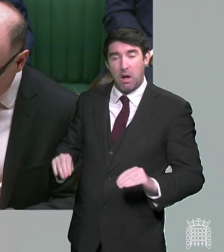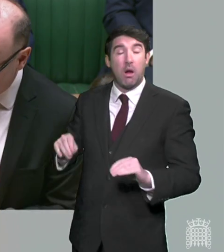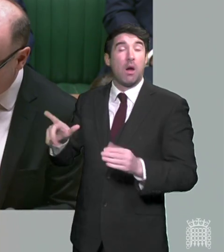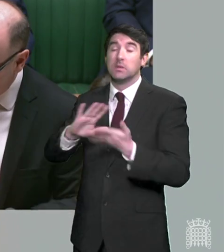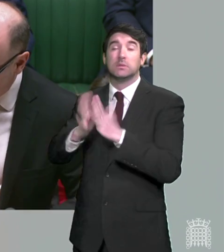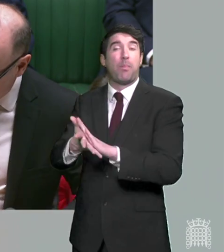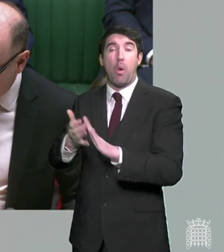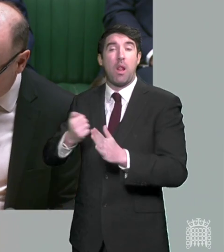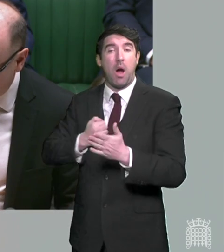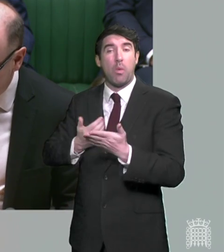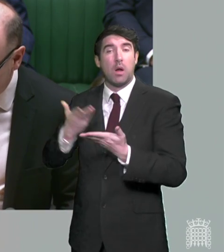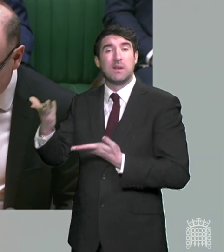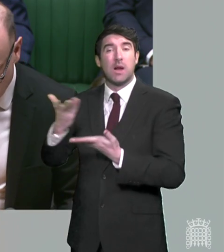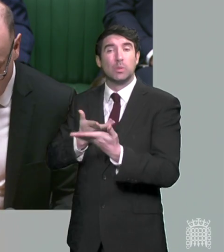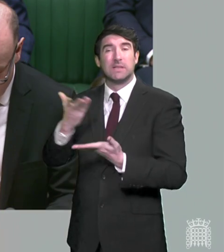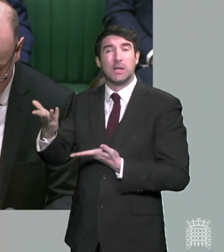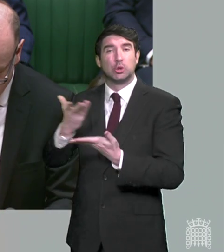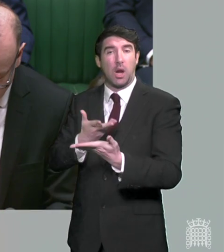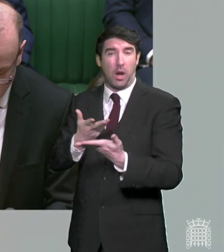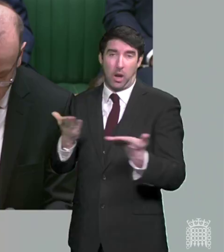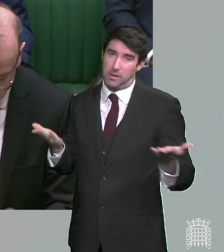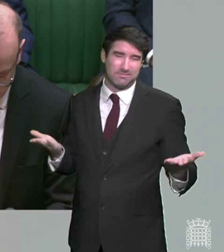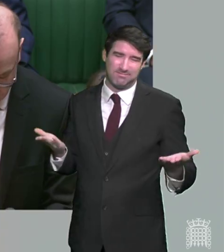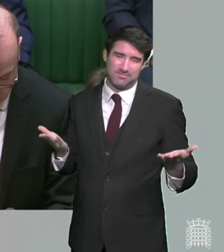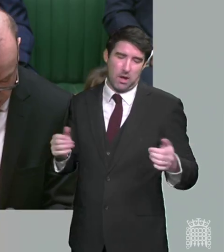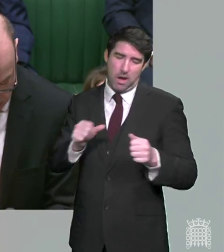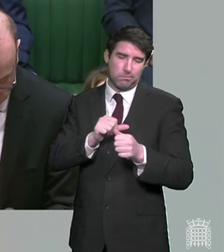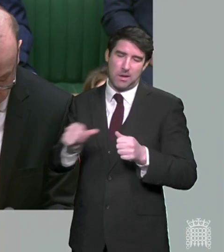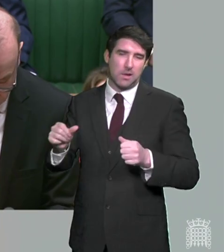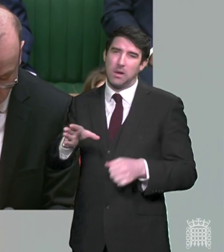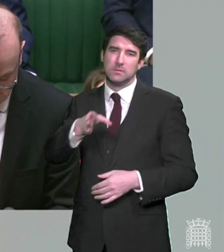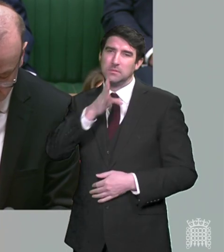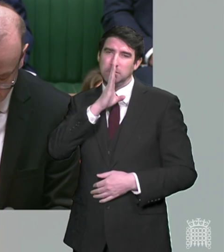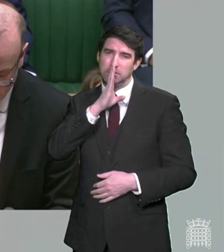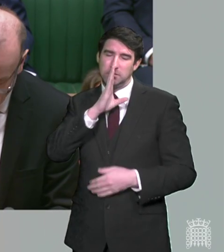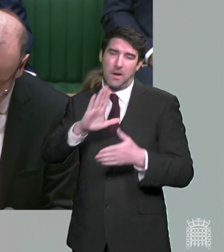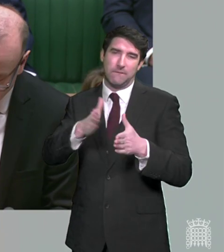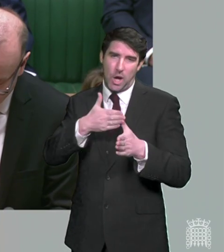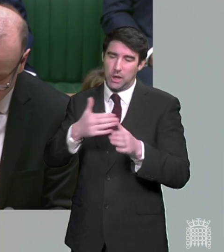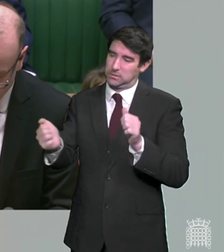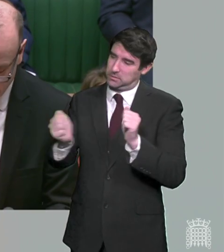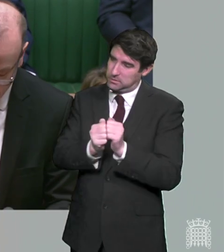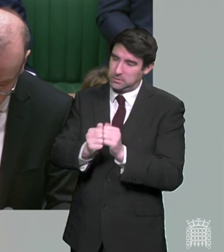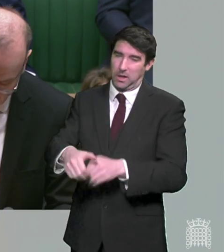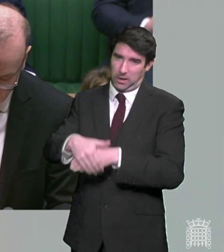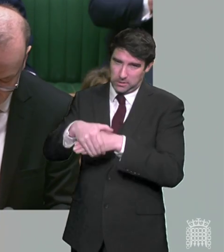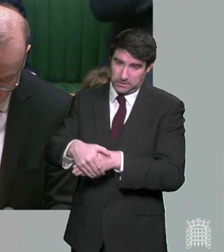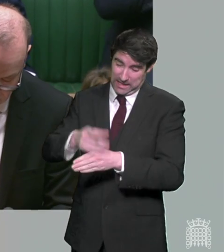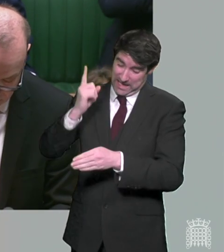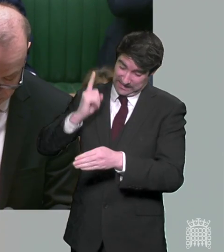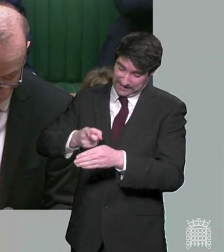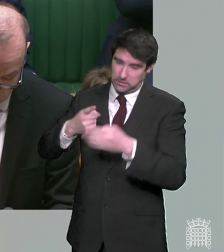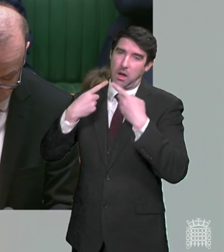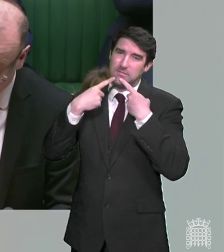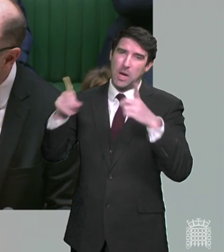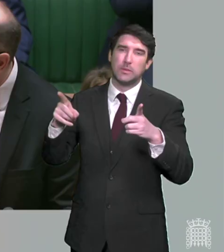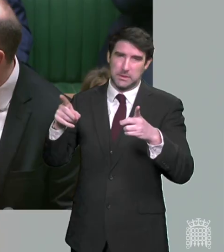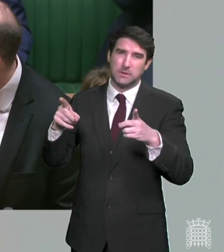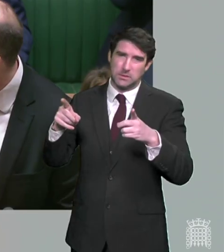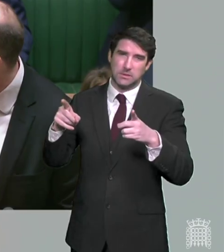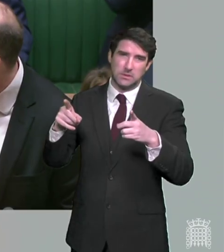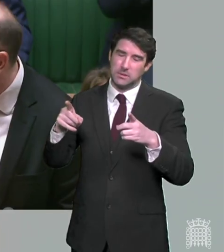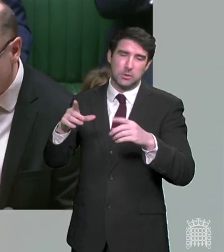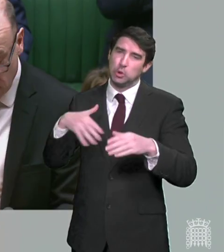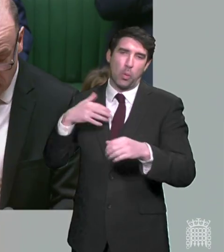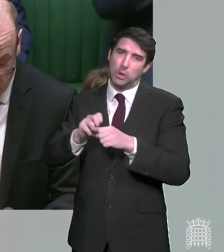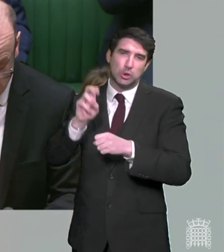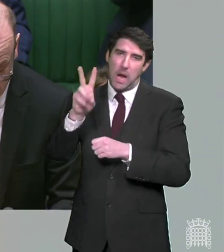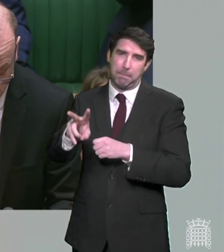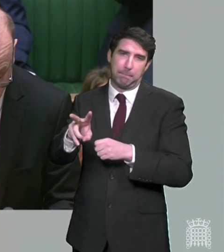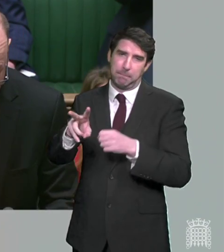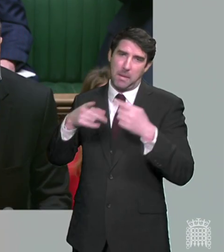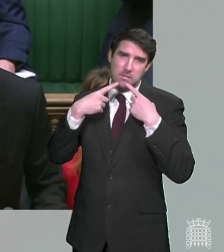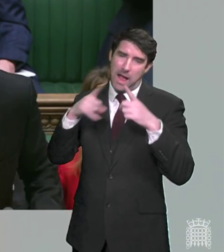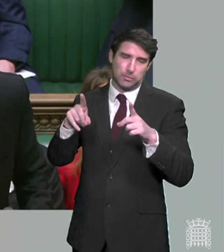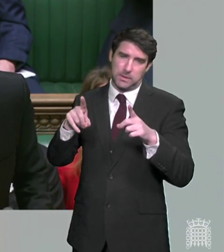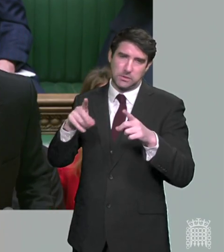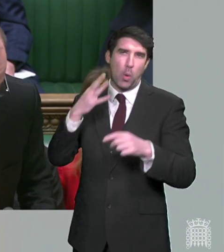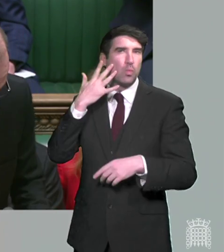Elements of the media then went on to decapitate said deal. I am afraid that, until we get to the end of the negotiations and until we get somewhere—we are not there yet—we will not comment on timelines.